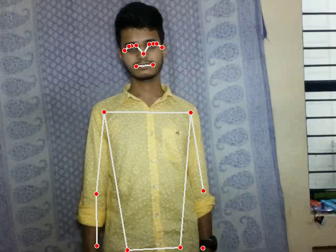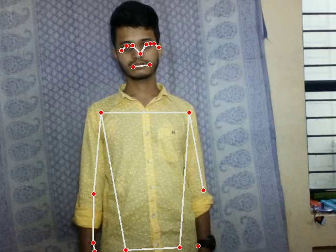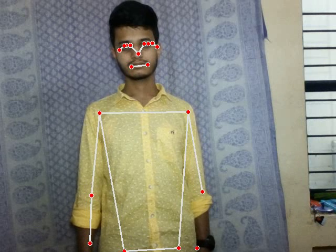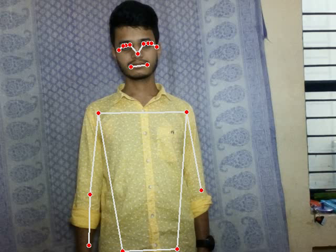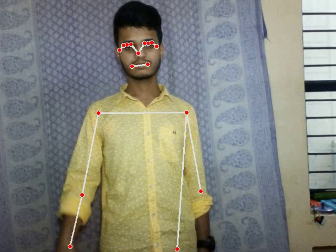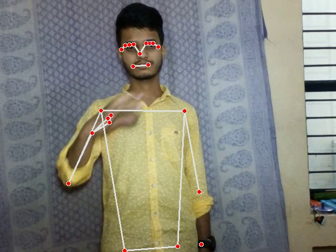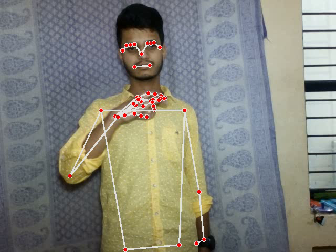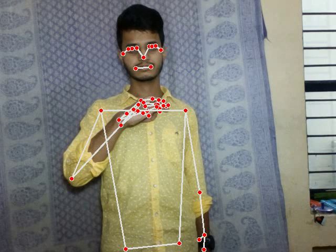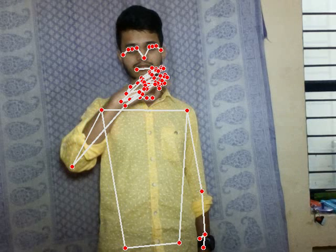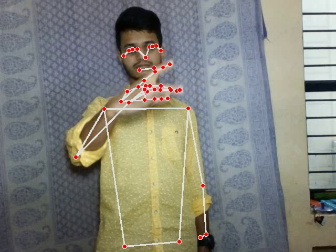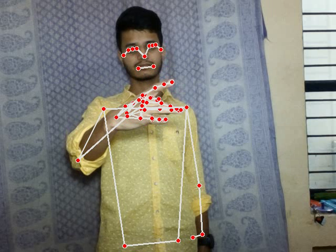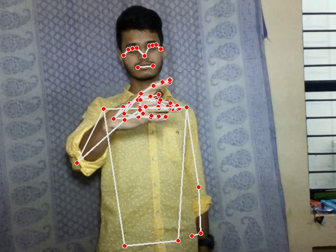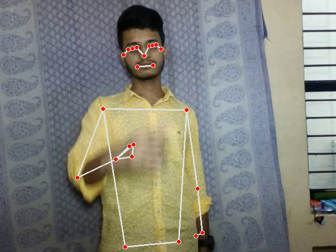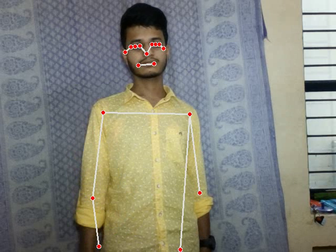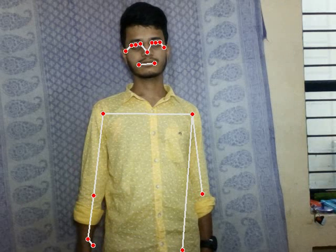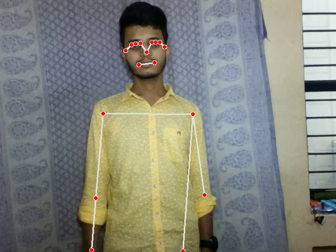like